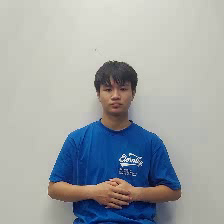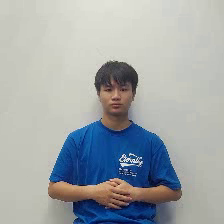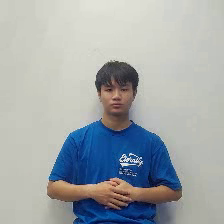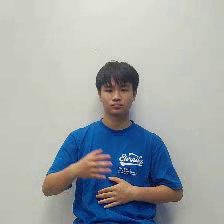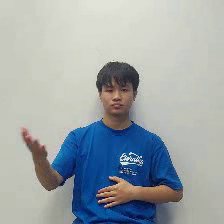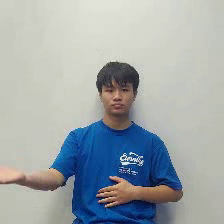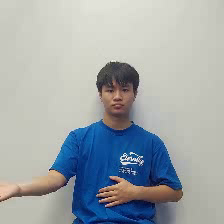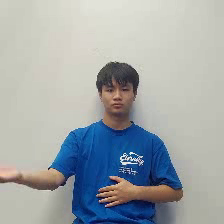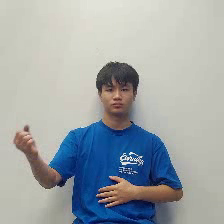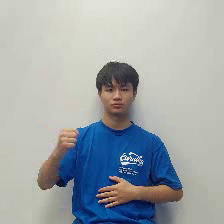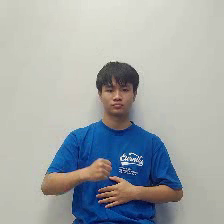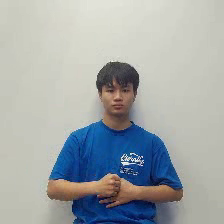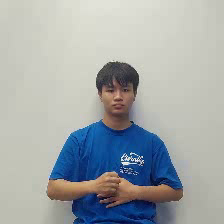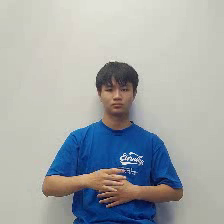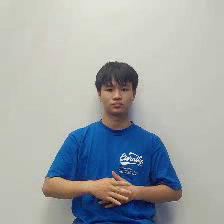Sử dụng